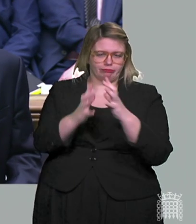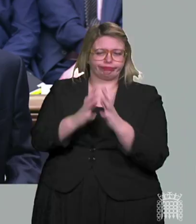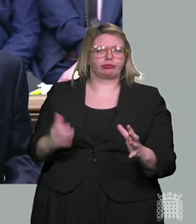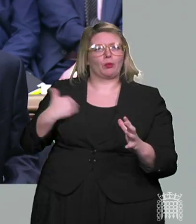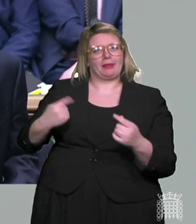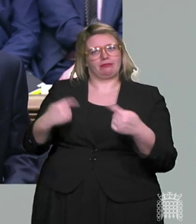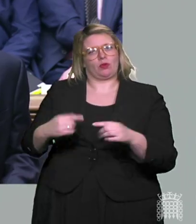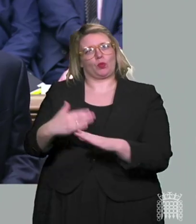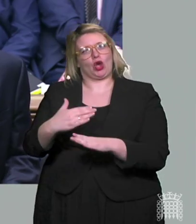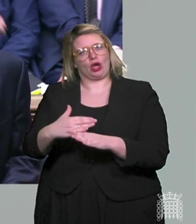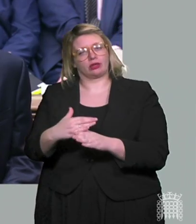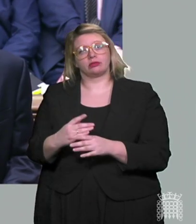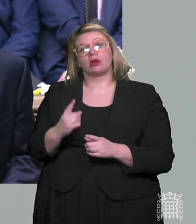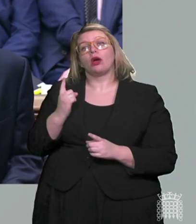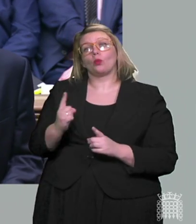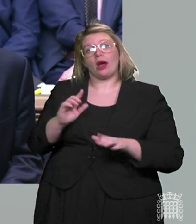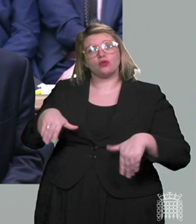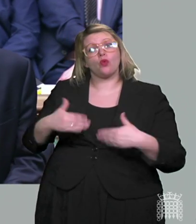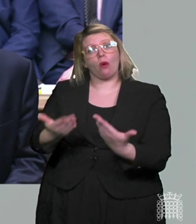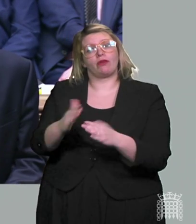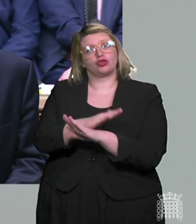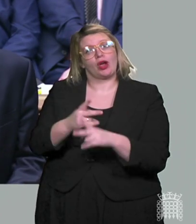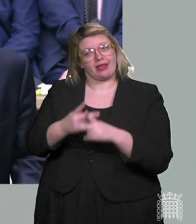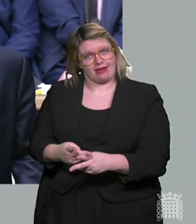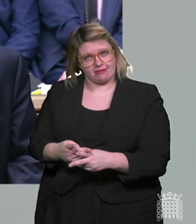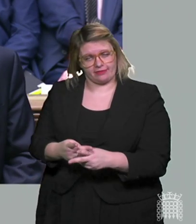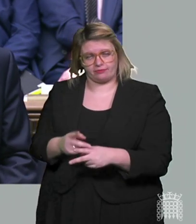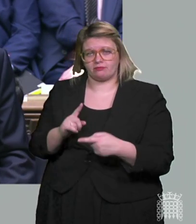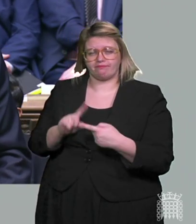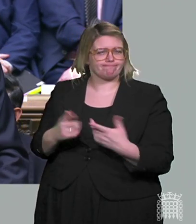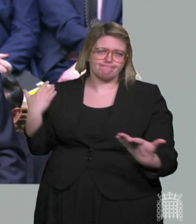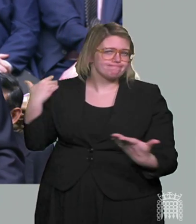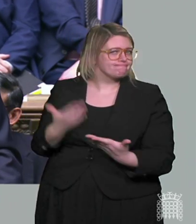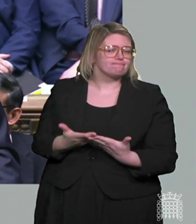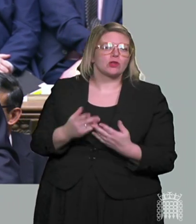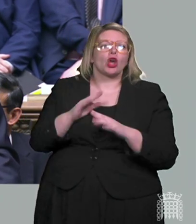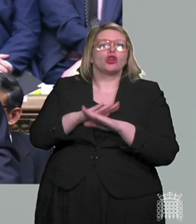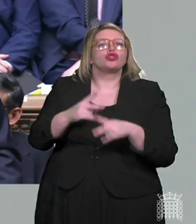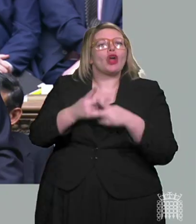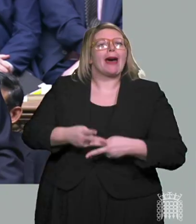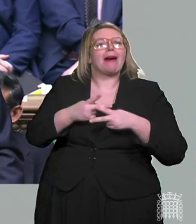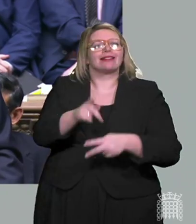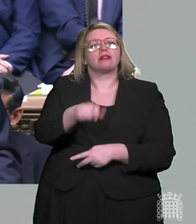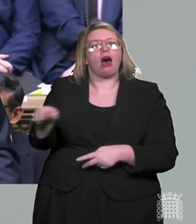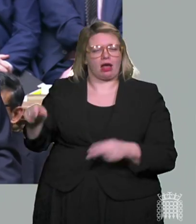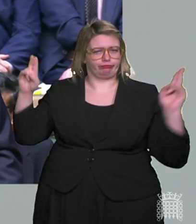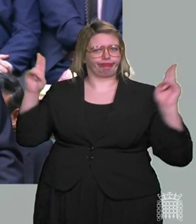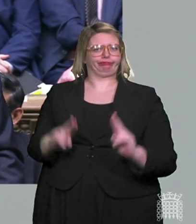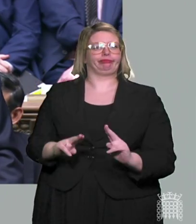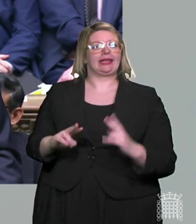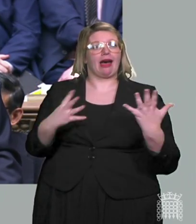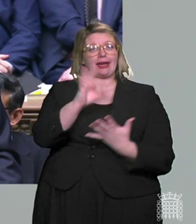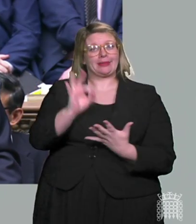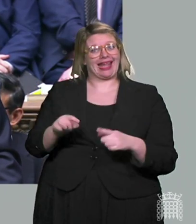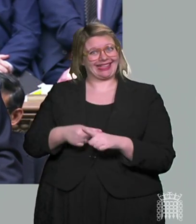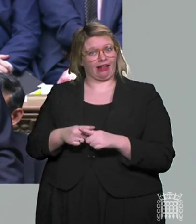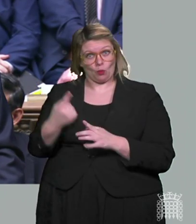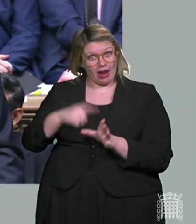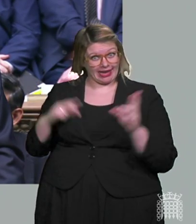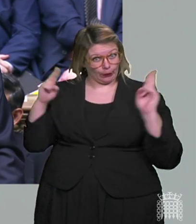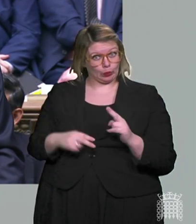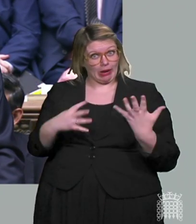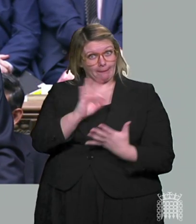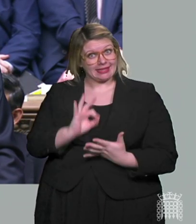I begin with the supply of childcare. We have seen a significant decline in childminders over recent years— down 9% in England in just one year.